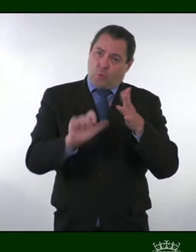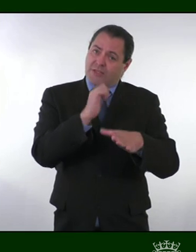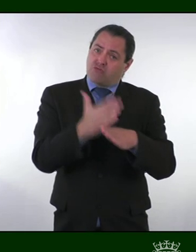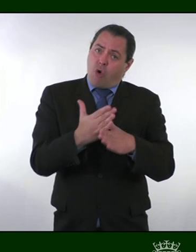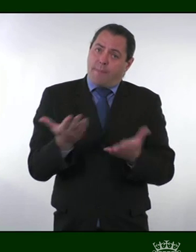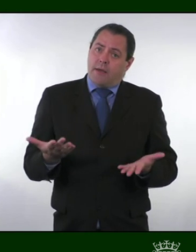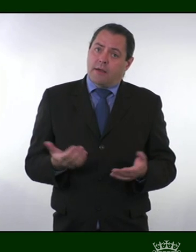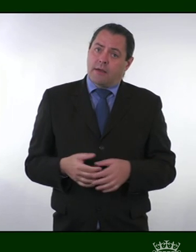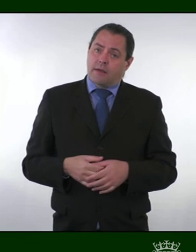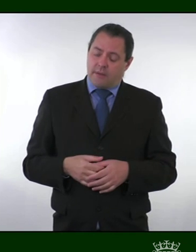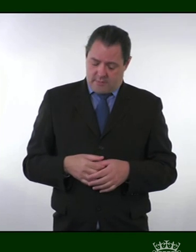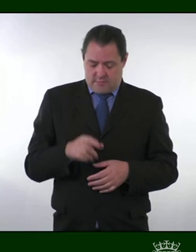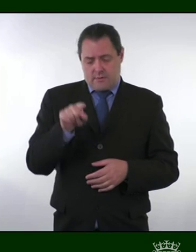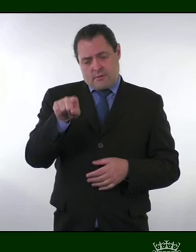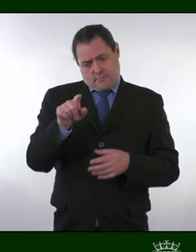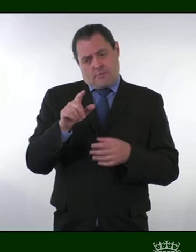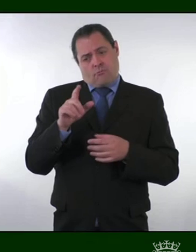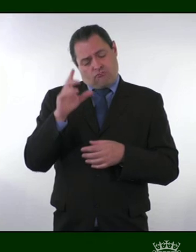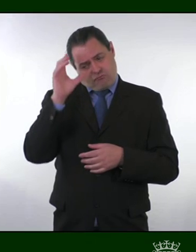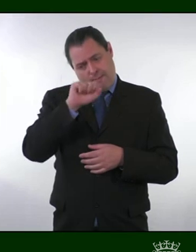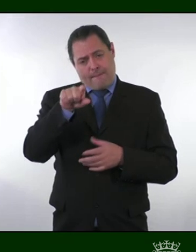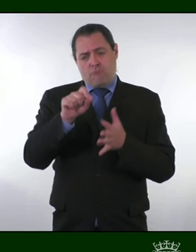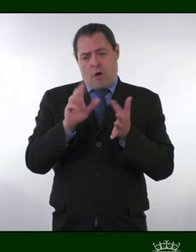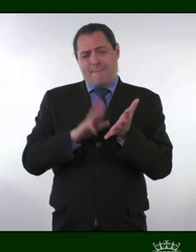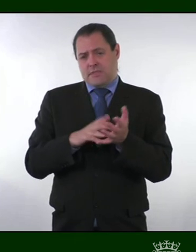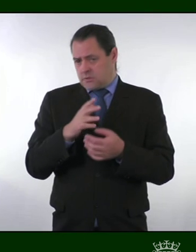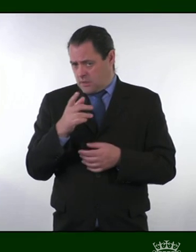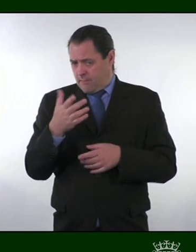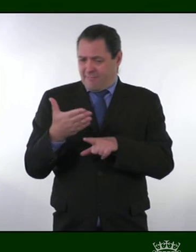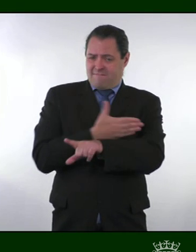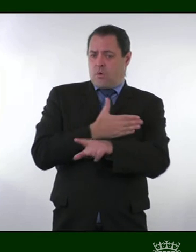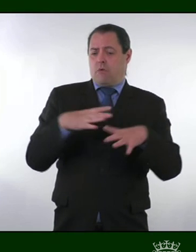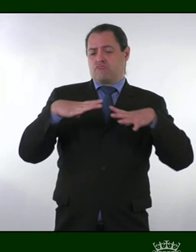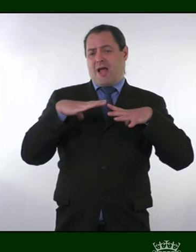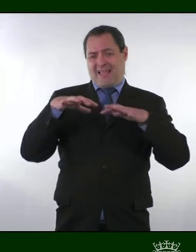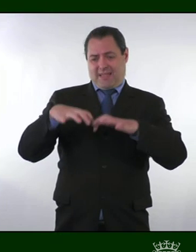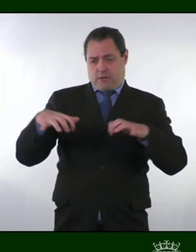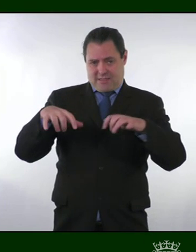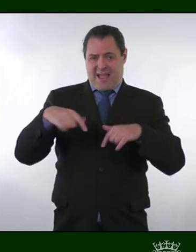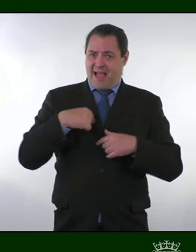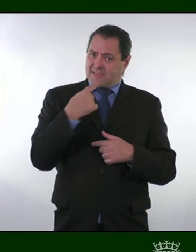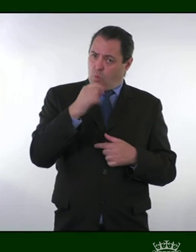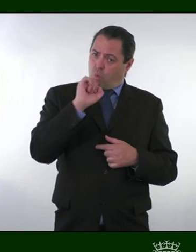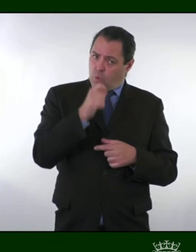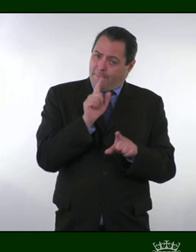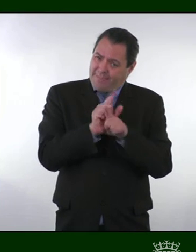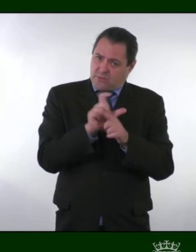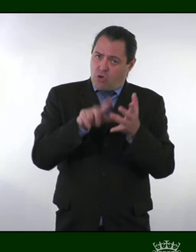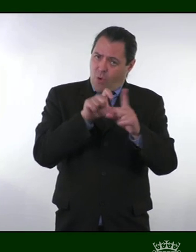The Prime Minister will recall that before the recess I asked him whether he would meet the Covid-19 Bereaved Families for Justice UK group.